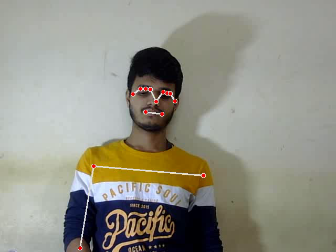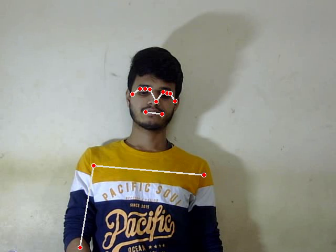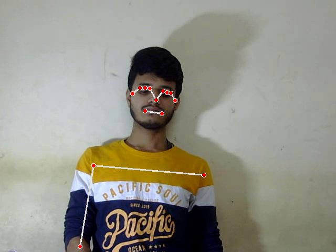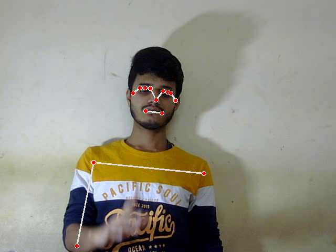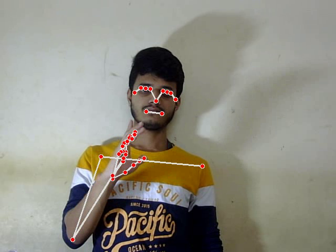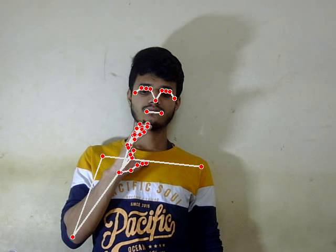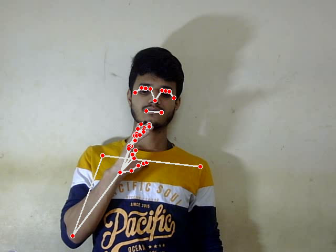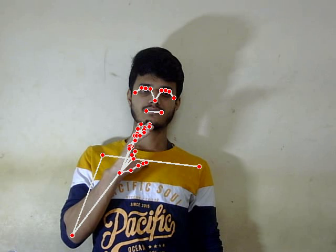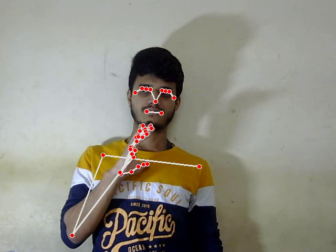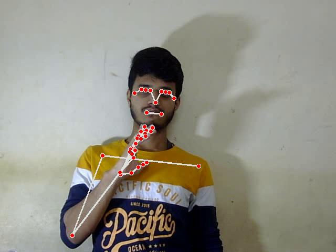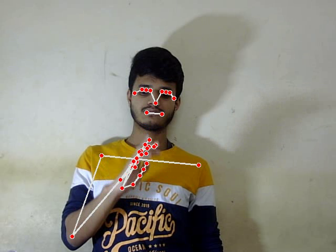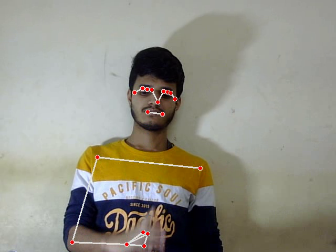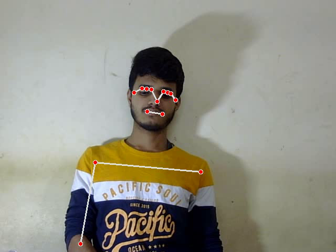fine